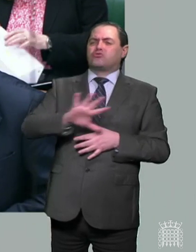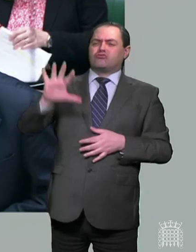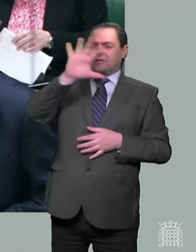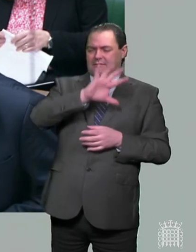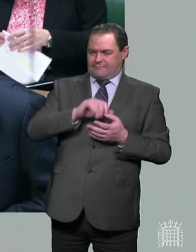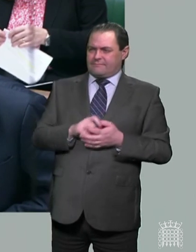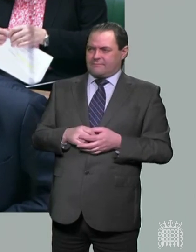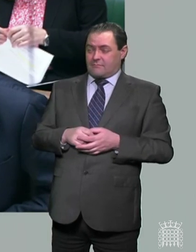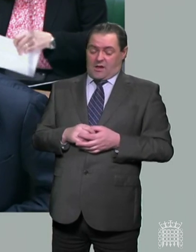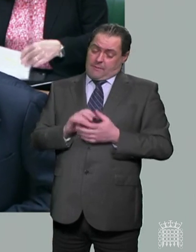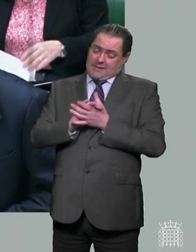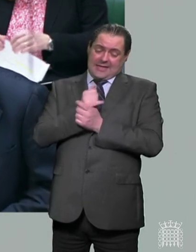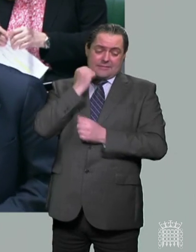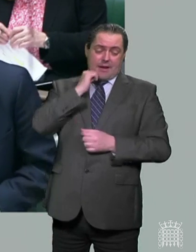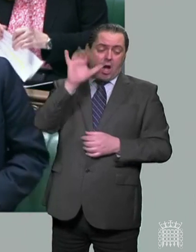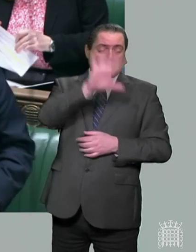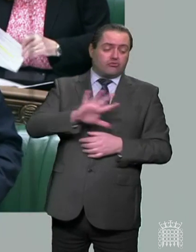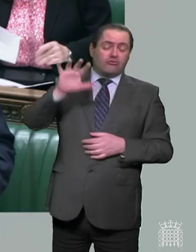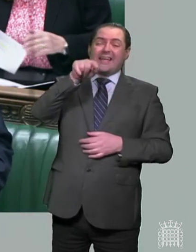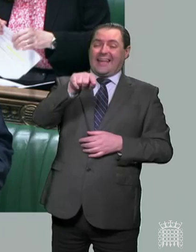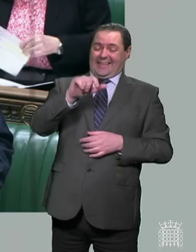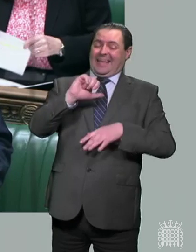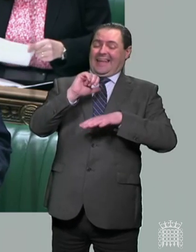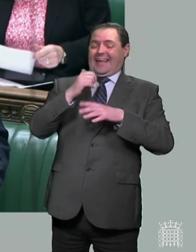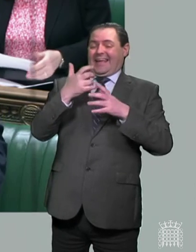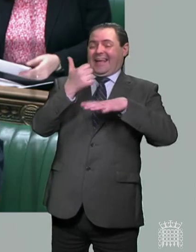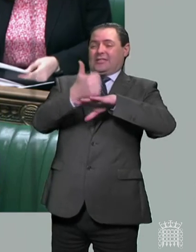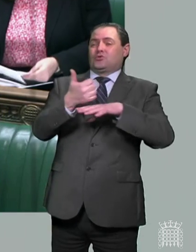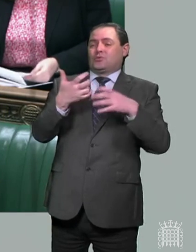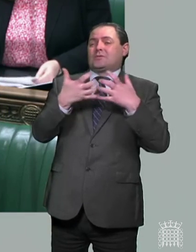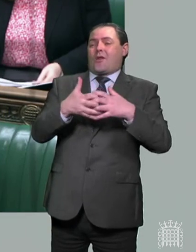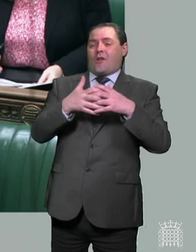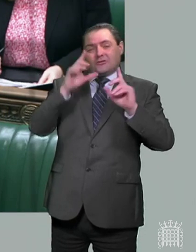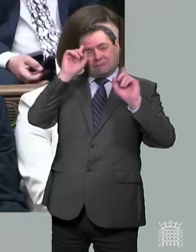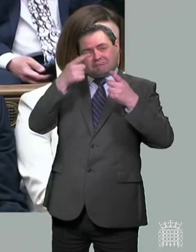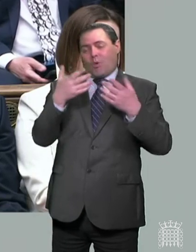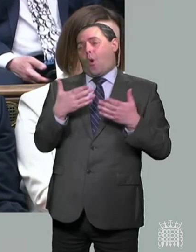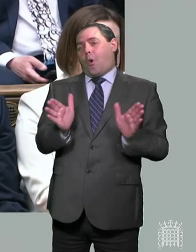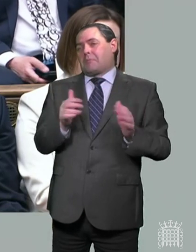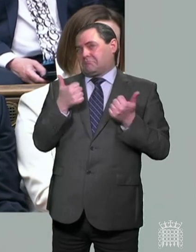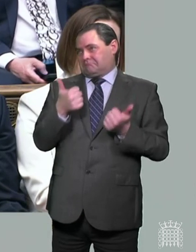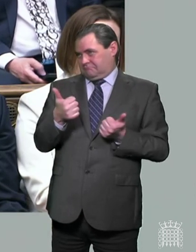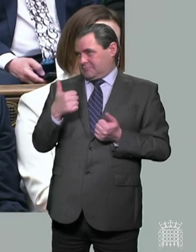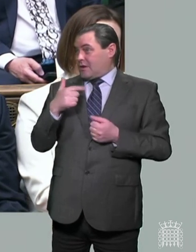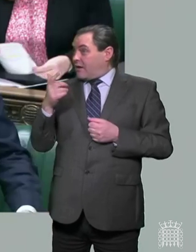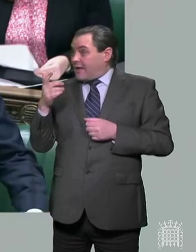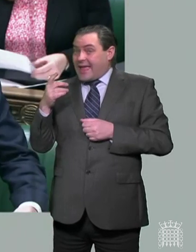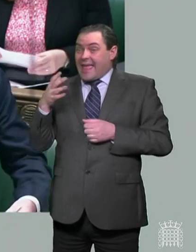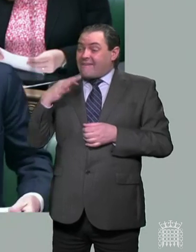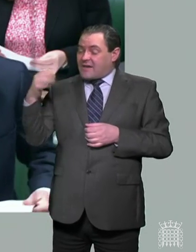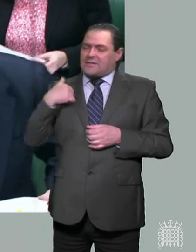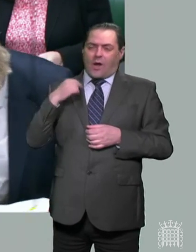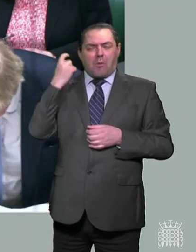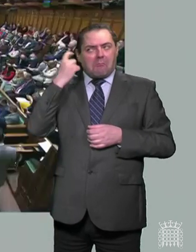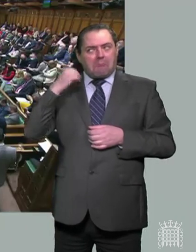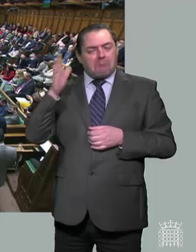I am delighted to hear that the Black Country & Marches Institute of Technology is now open and will certainly keep his kind invitation in mind.